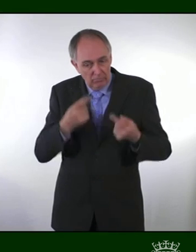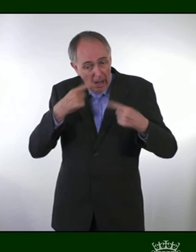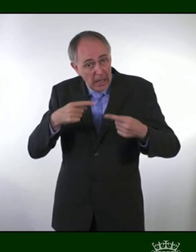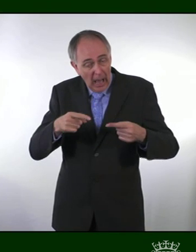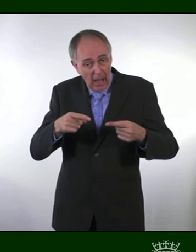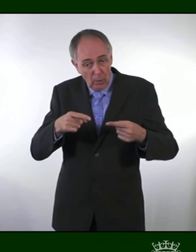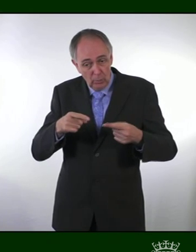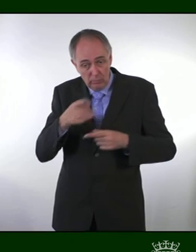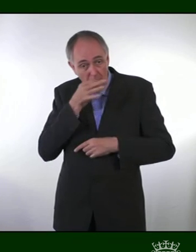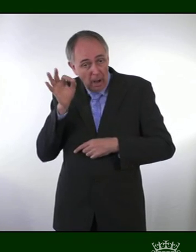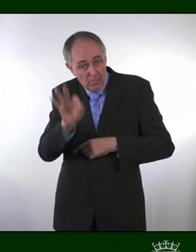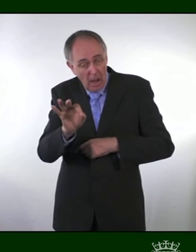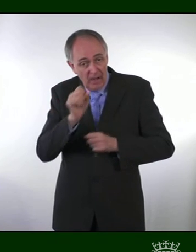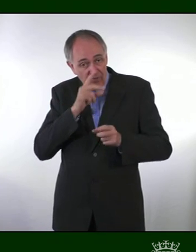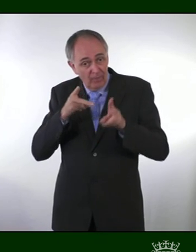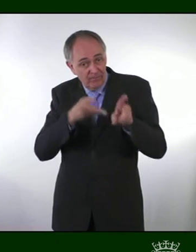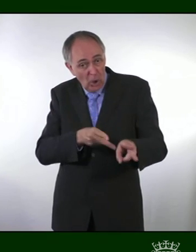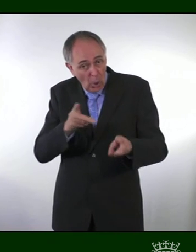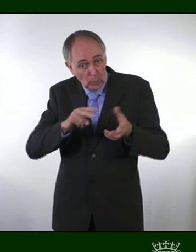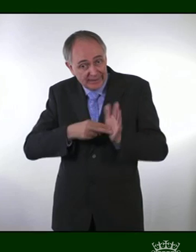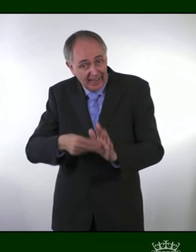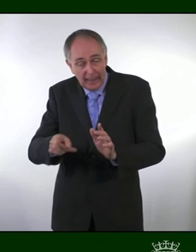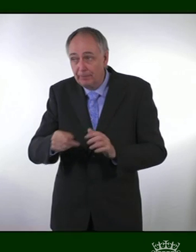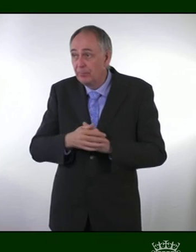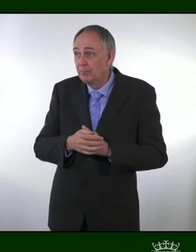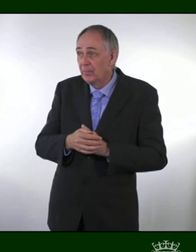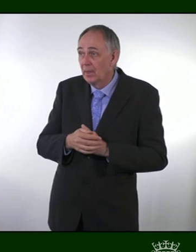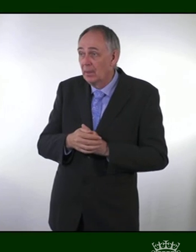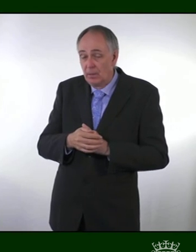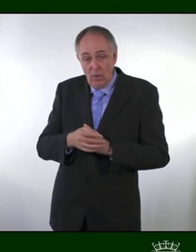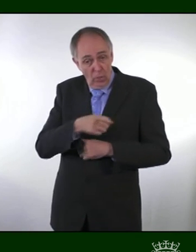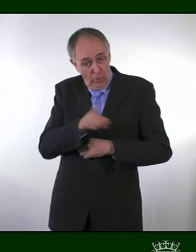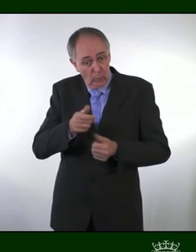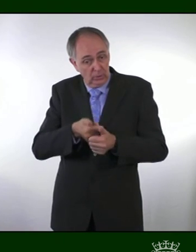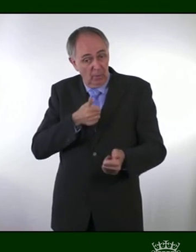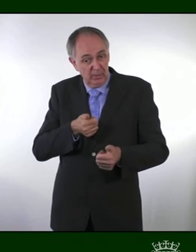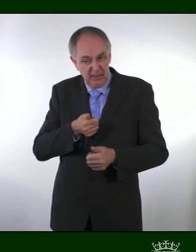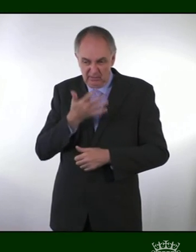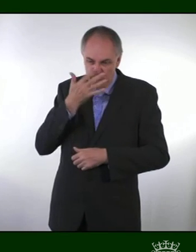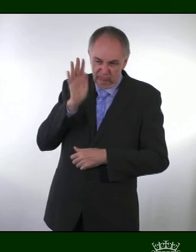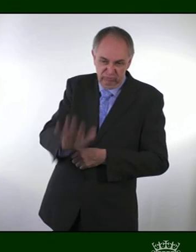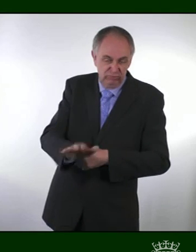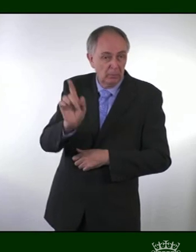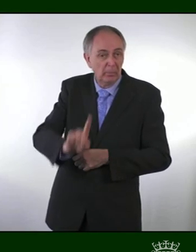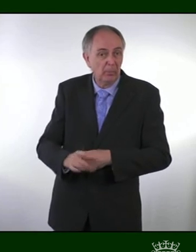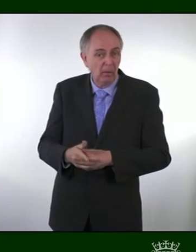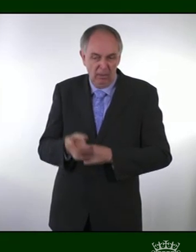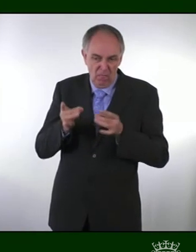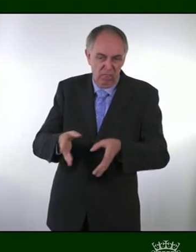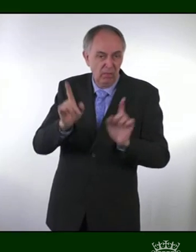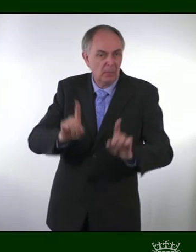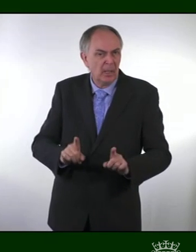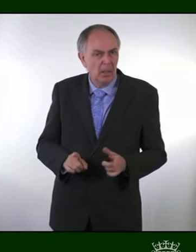If Shorterm is found to be bluffing, what will he do to stop companies treating workers like numbers on a spreadsheet?